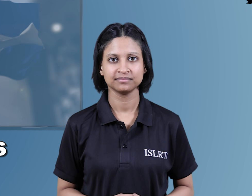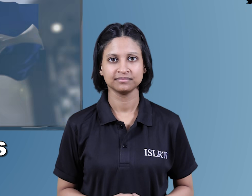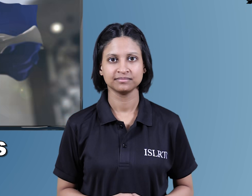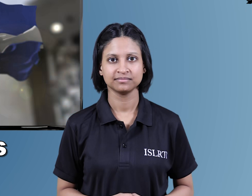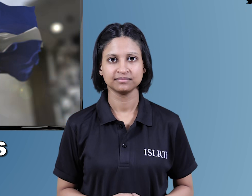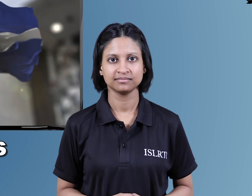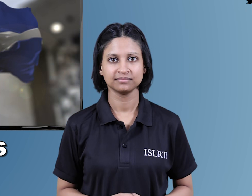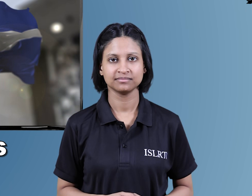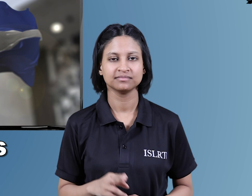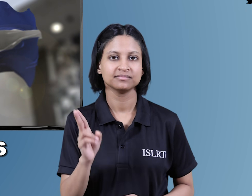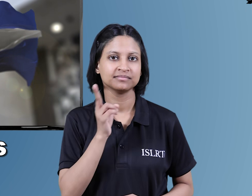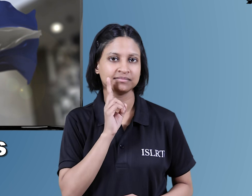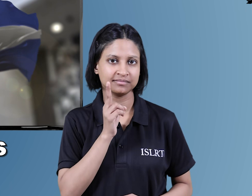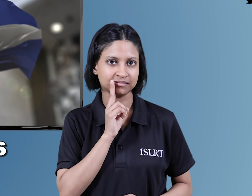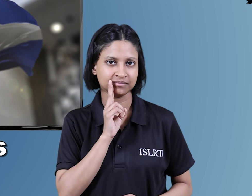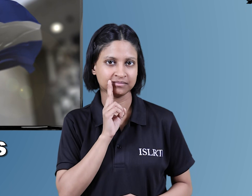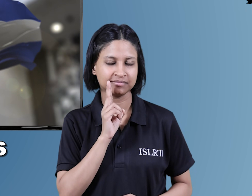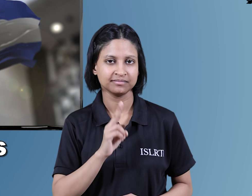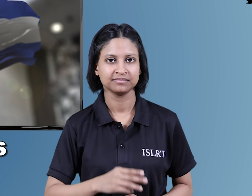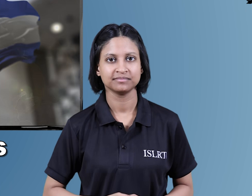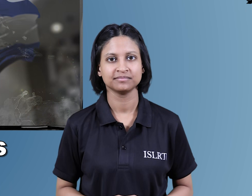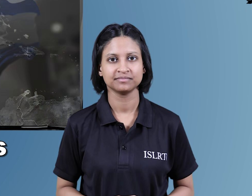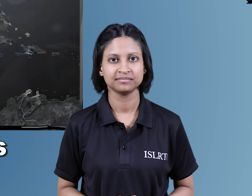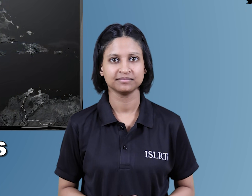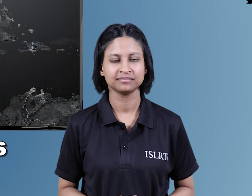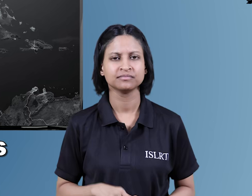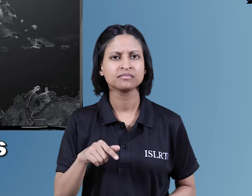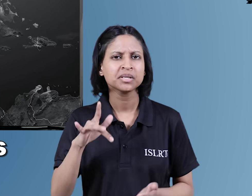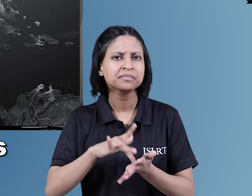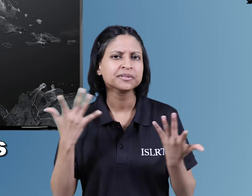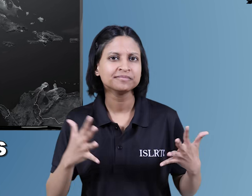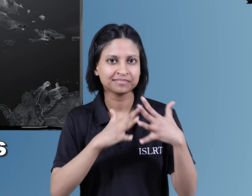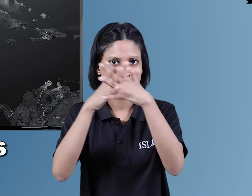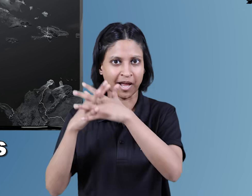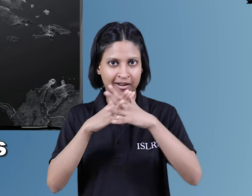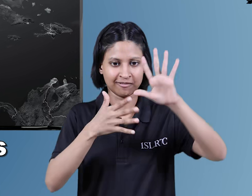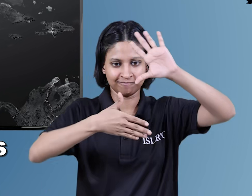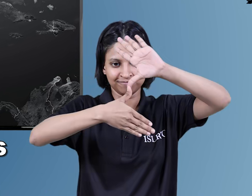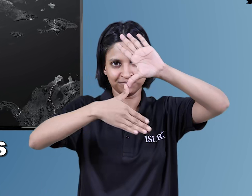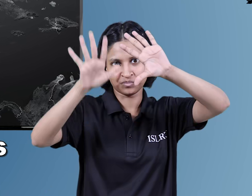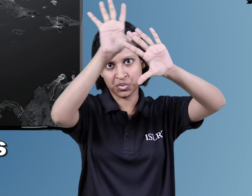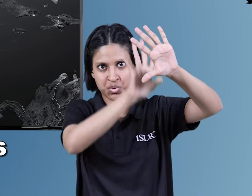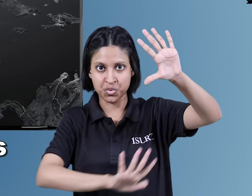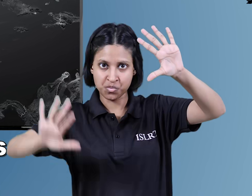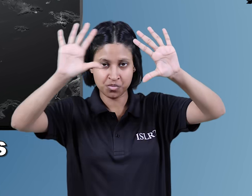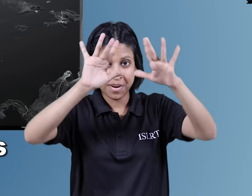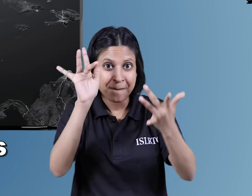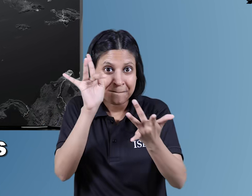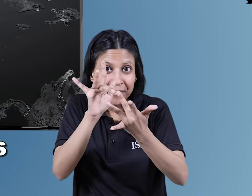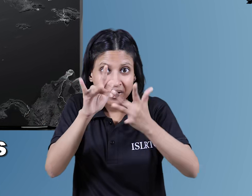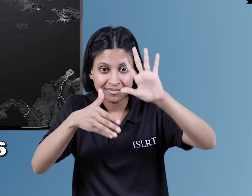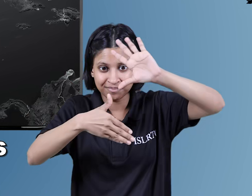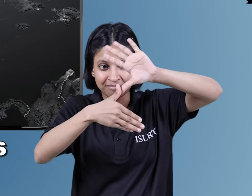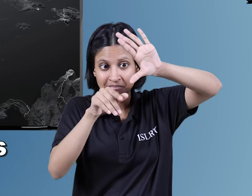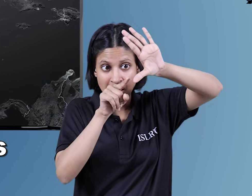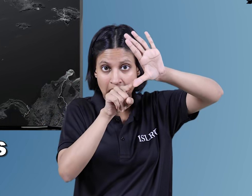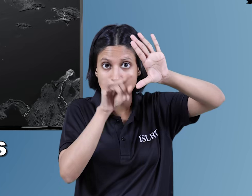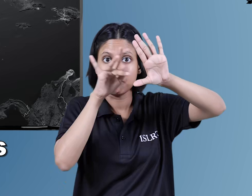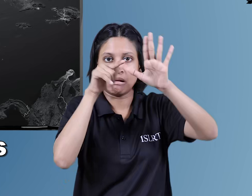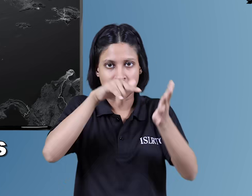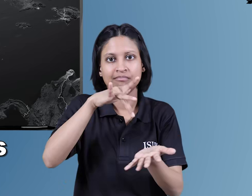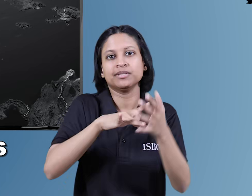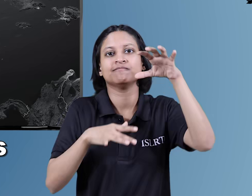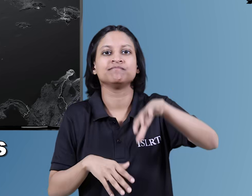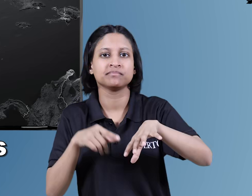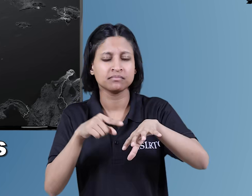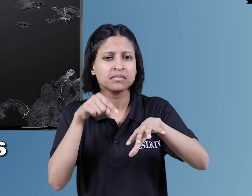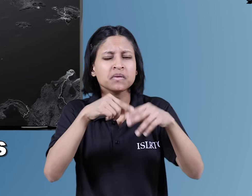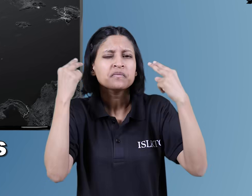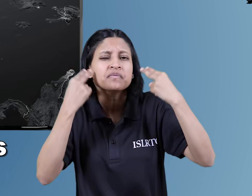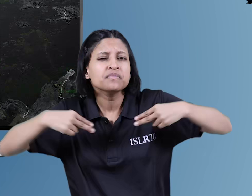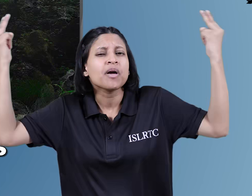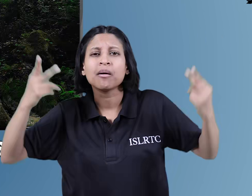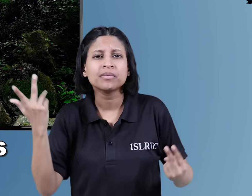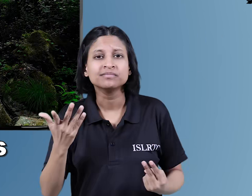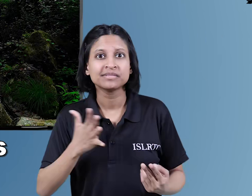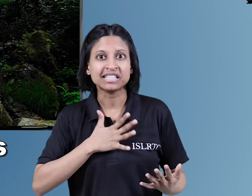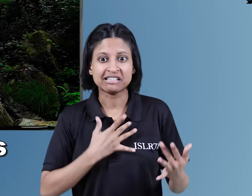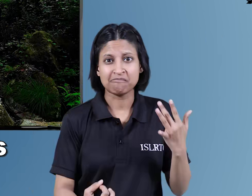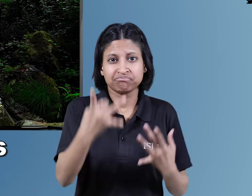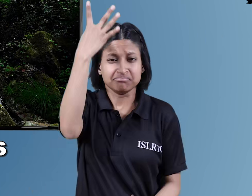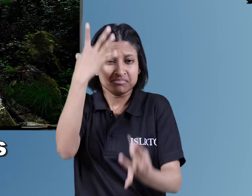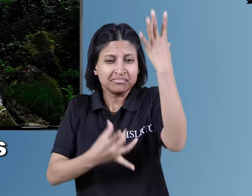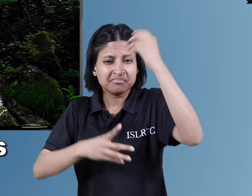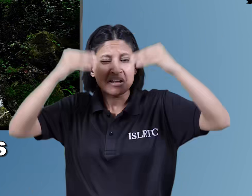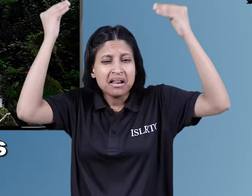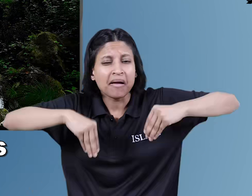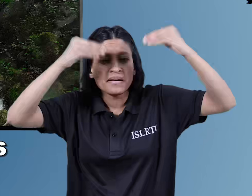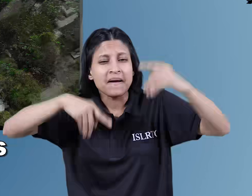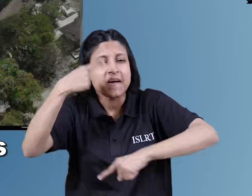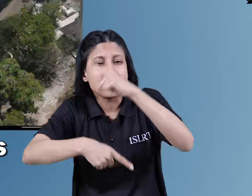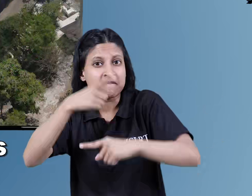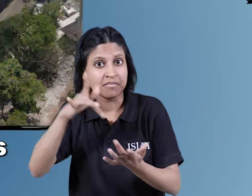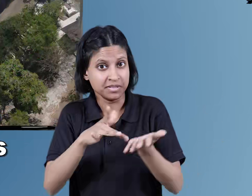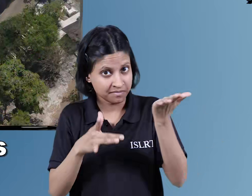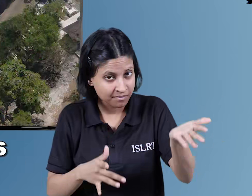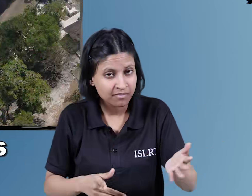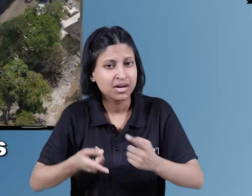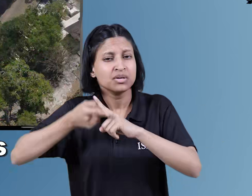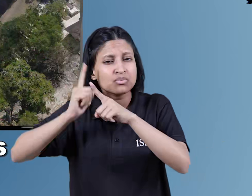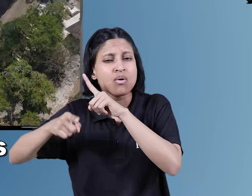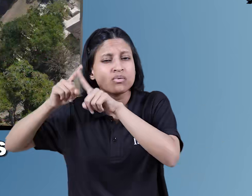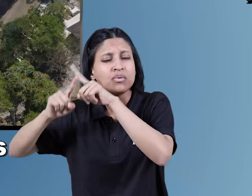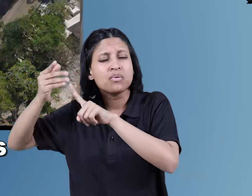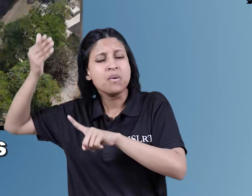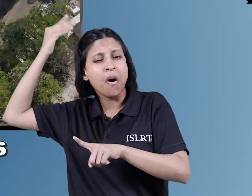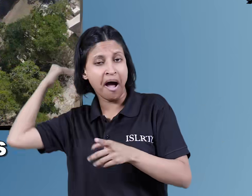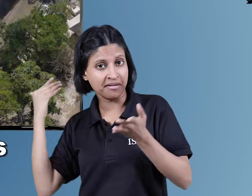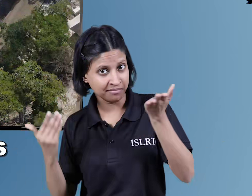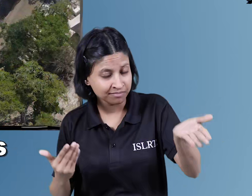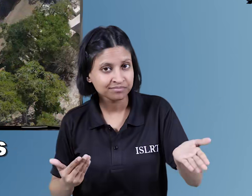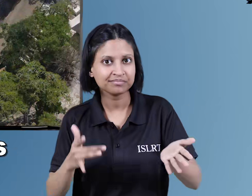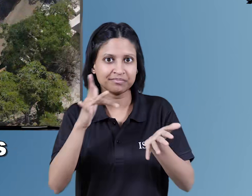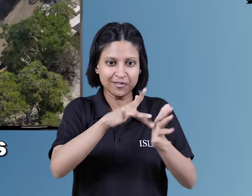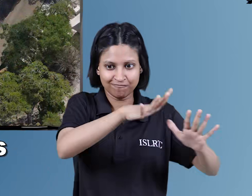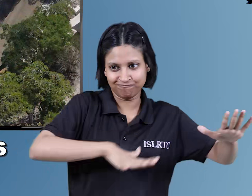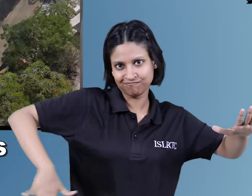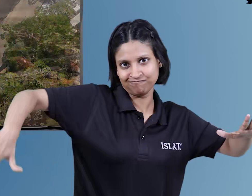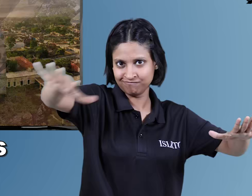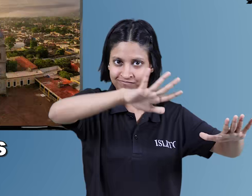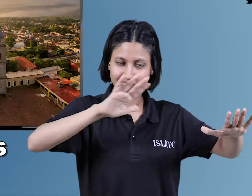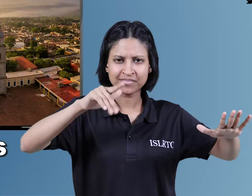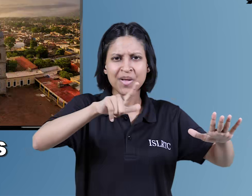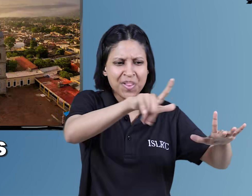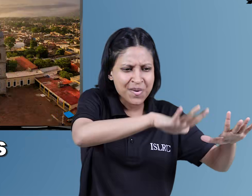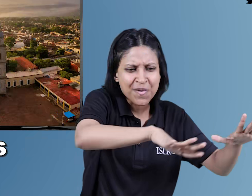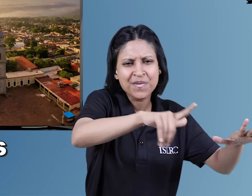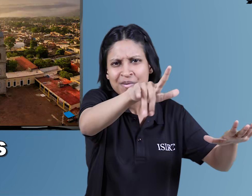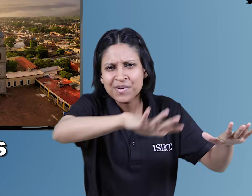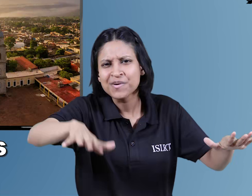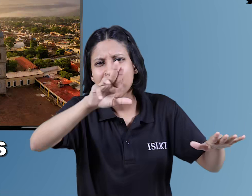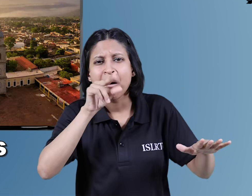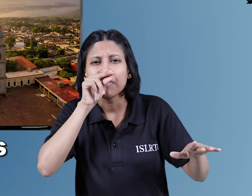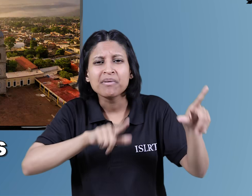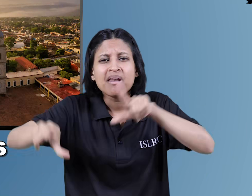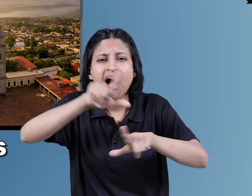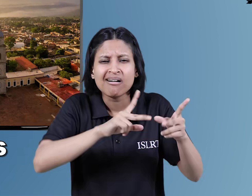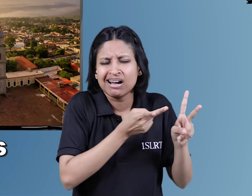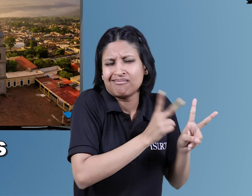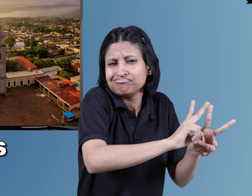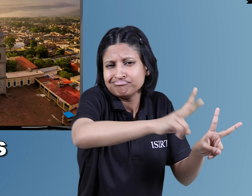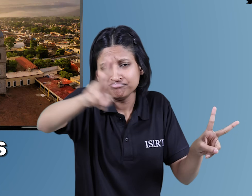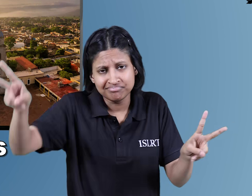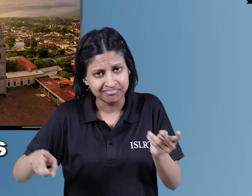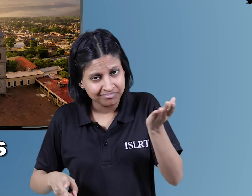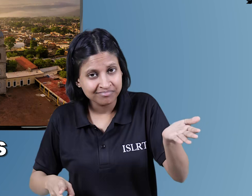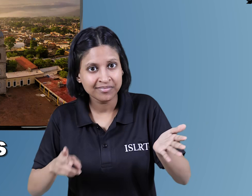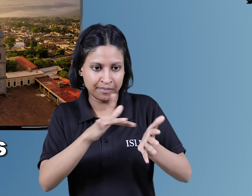Honduras Honduras is a country located in Central America, known for its rainforests and historical significance. Several indigenous languages are spoken by various